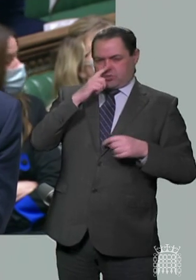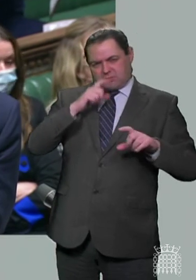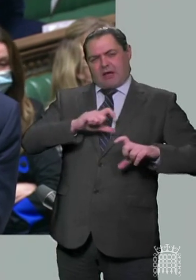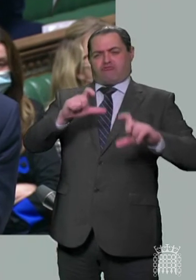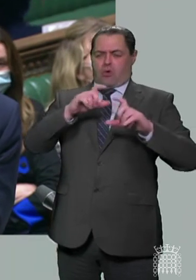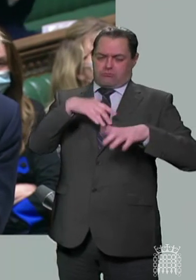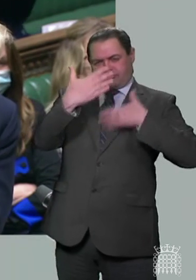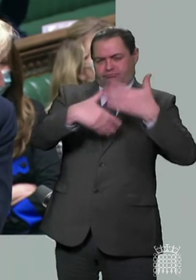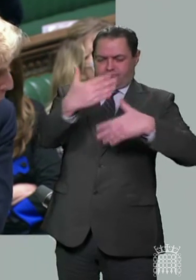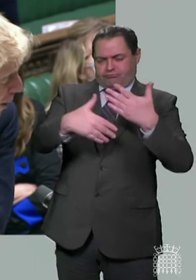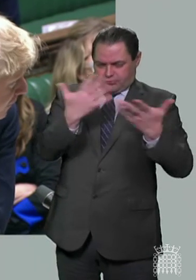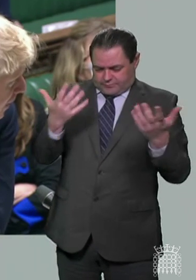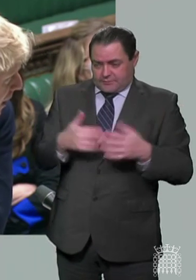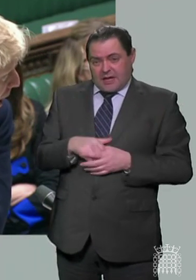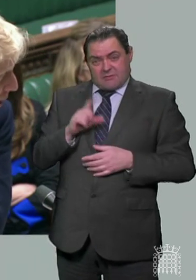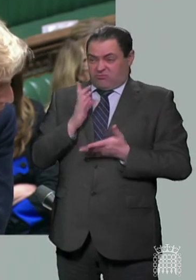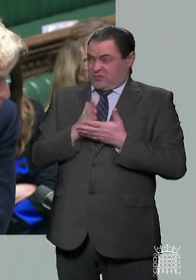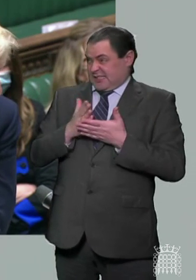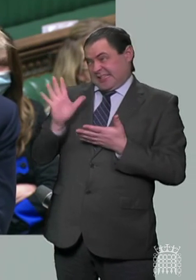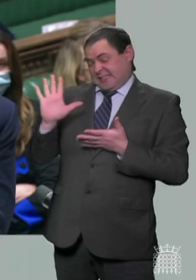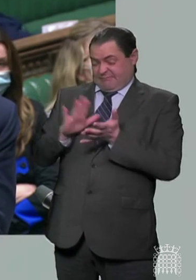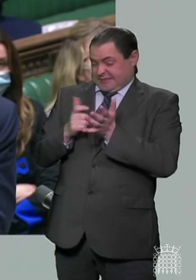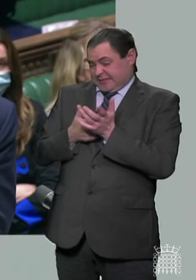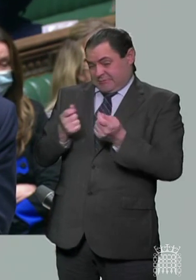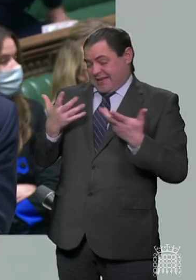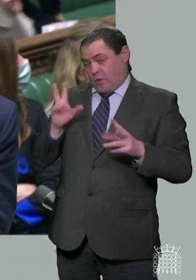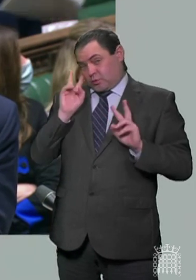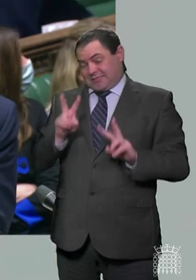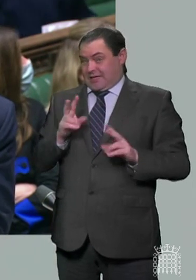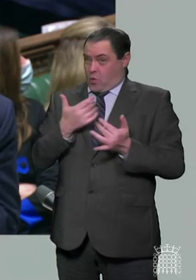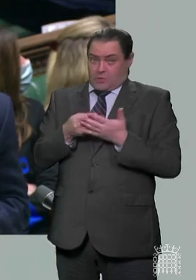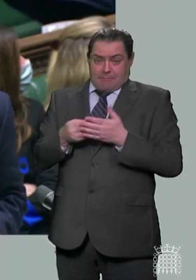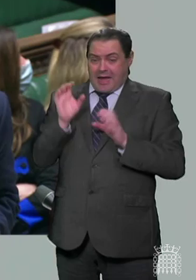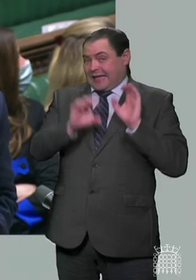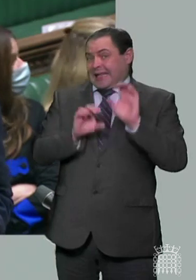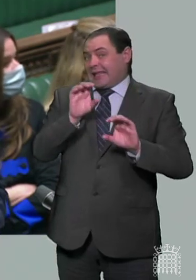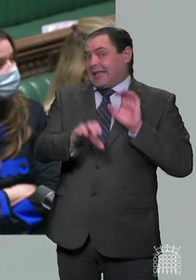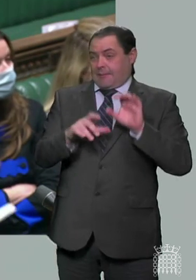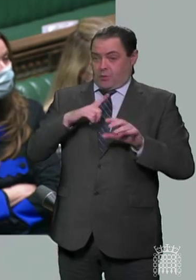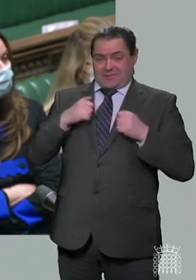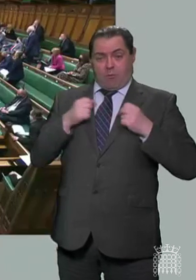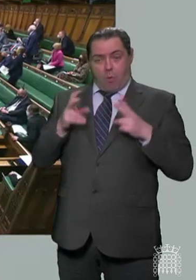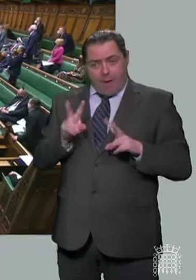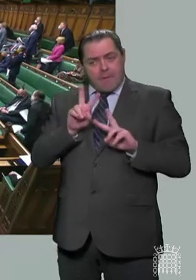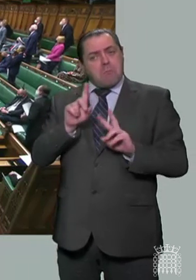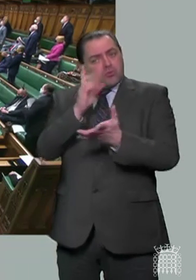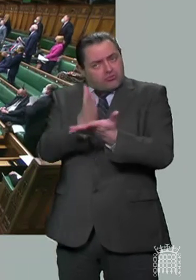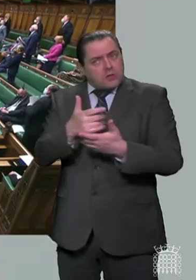To be frank, Mr Speaker, we are already seeing huge investments in this country because of the approach that we have taken.